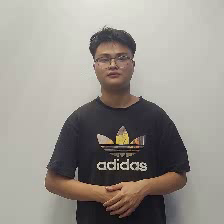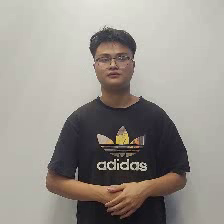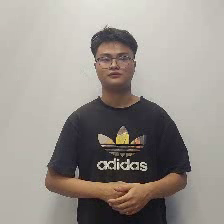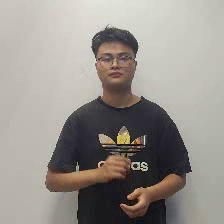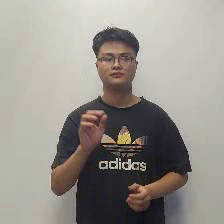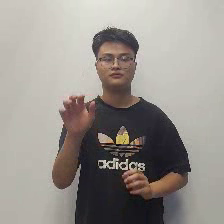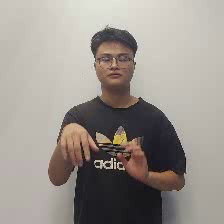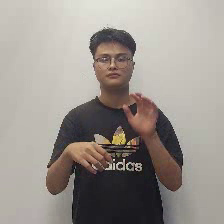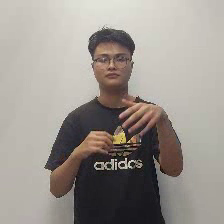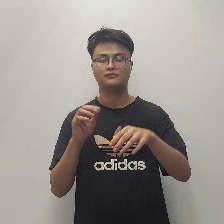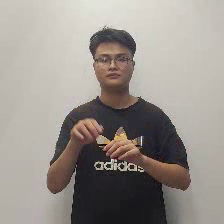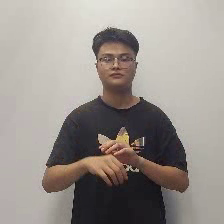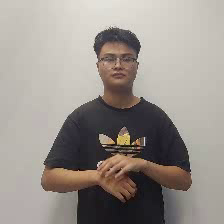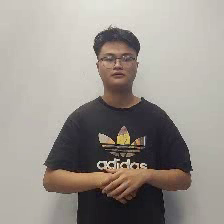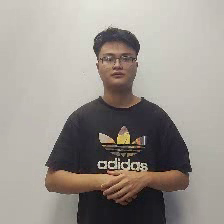Con gấu